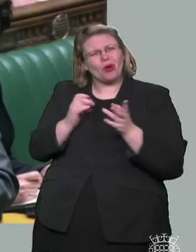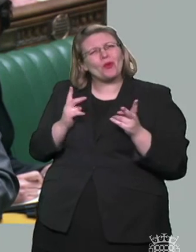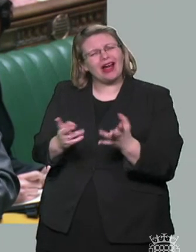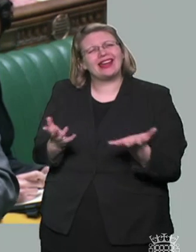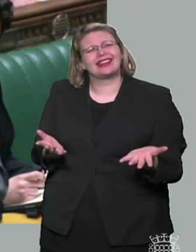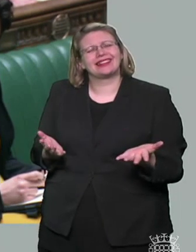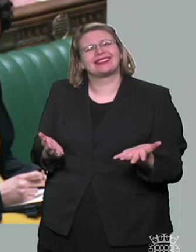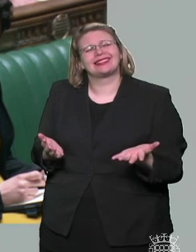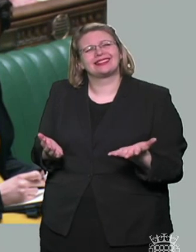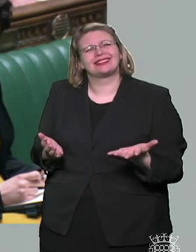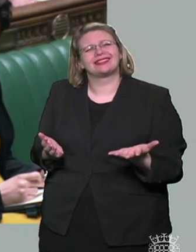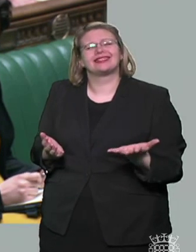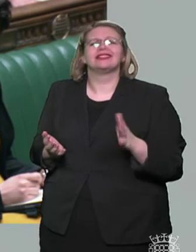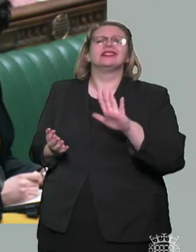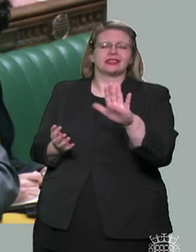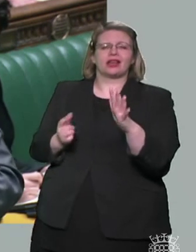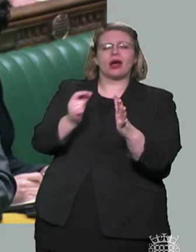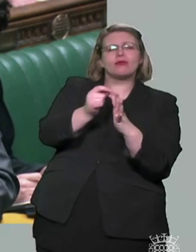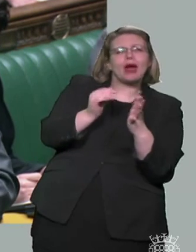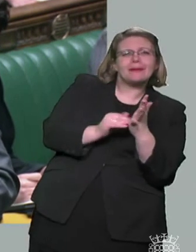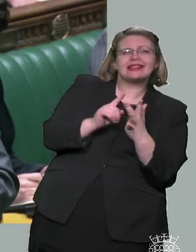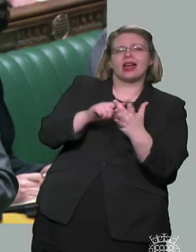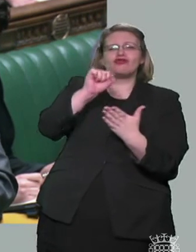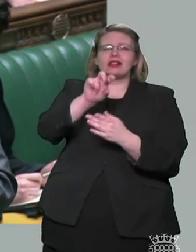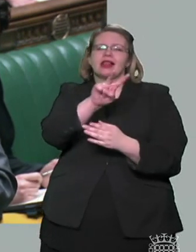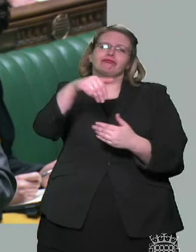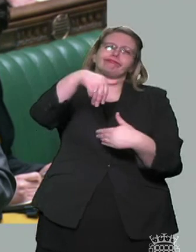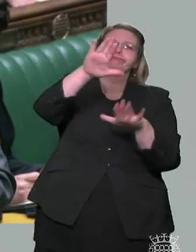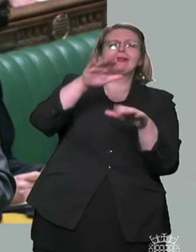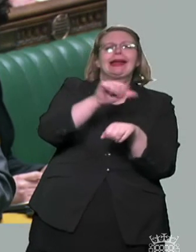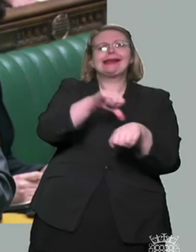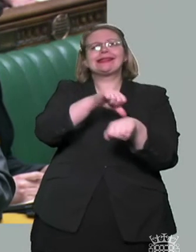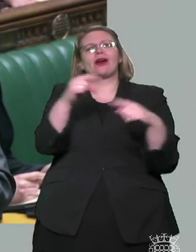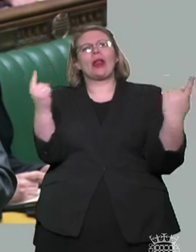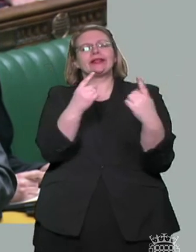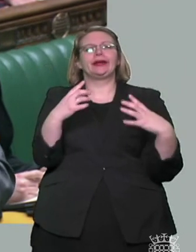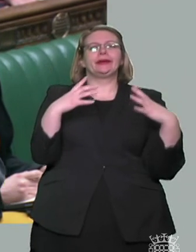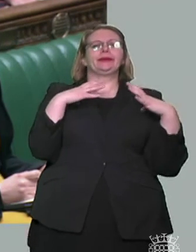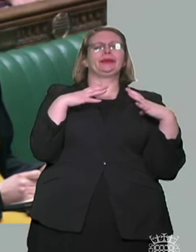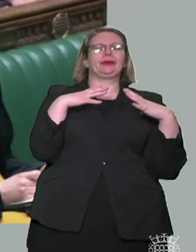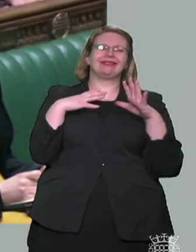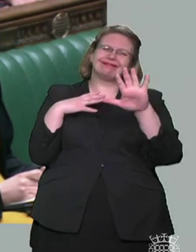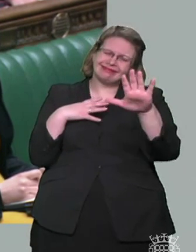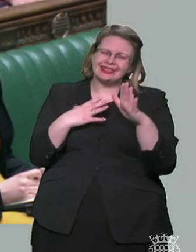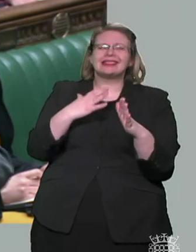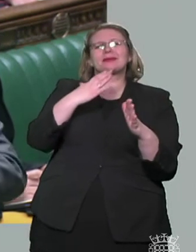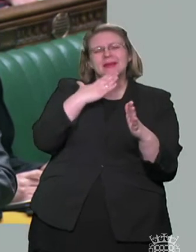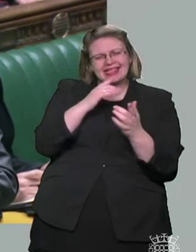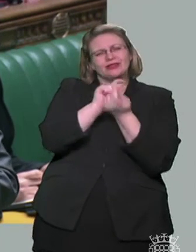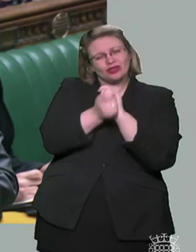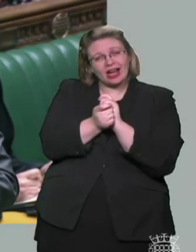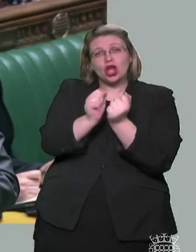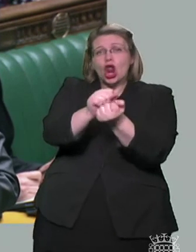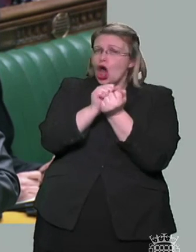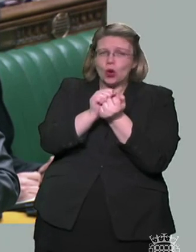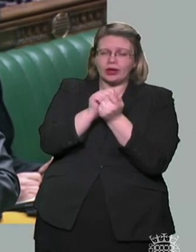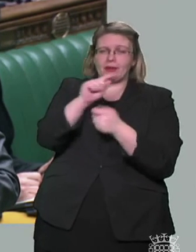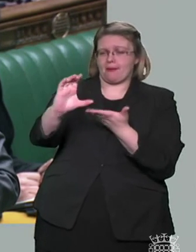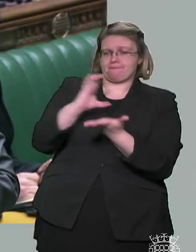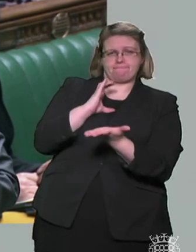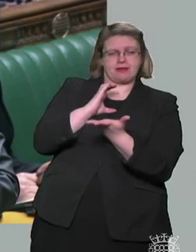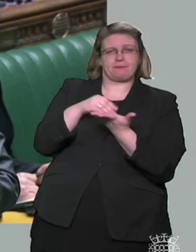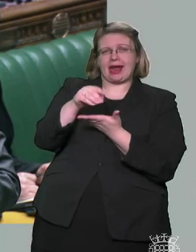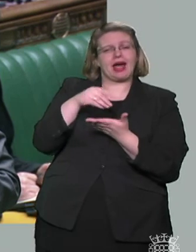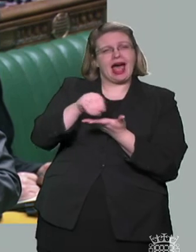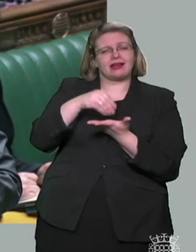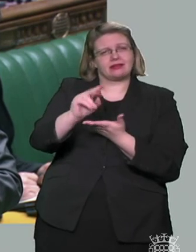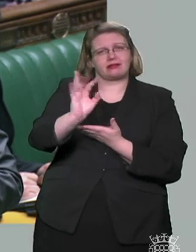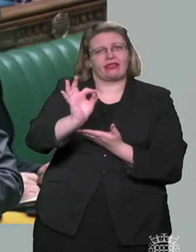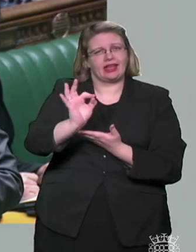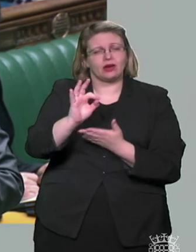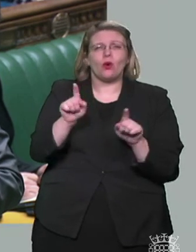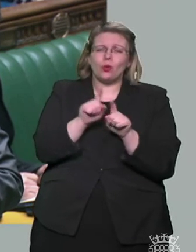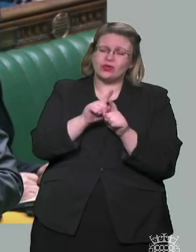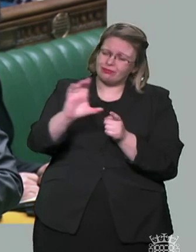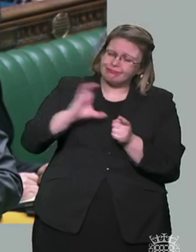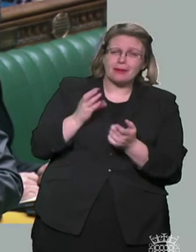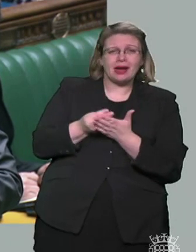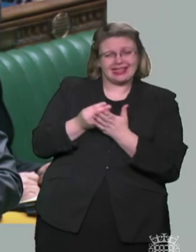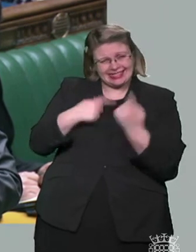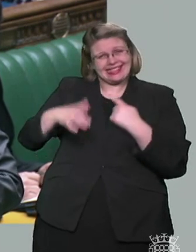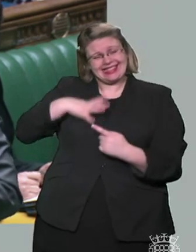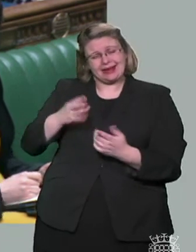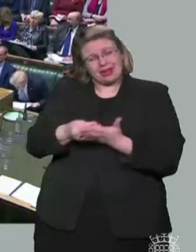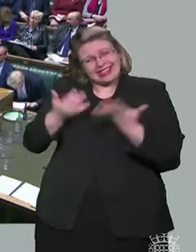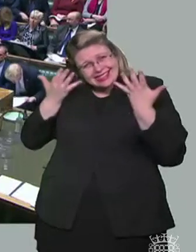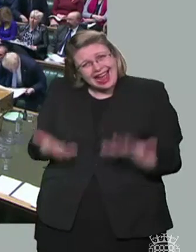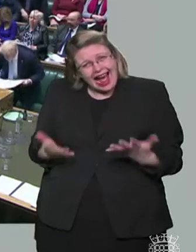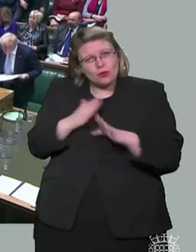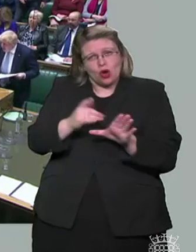So before the Prime Minister and his Chancellor go off on their Easter holidays, will they, at the very least, turn this loan into a grant and finally put some cash into people’s pockets when they need it, right now?